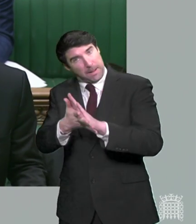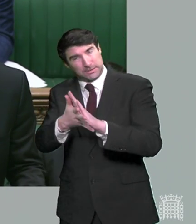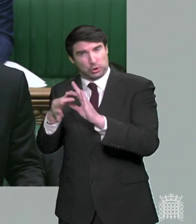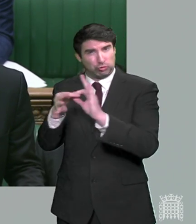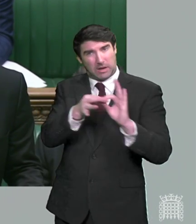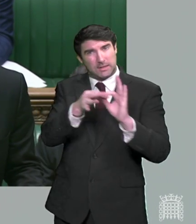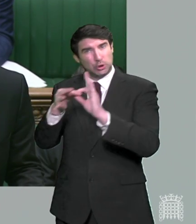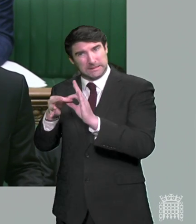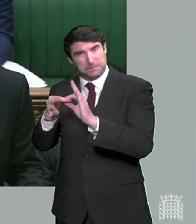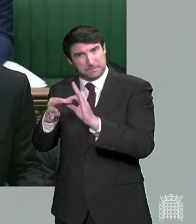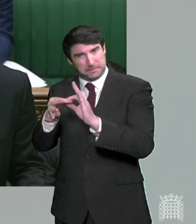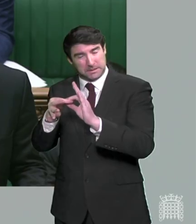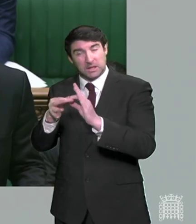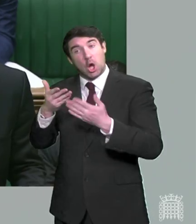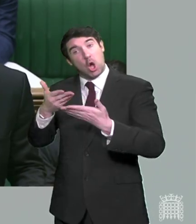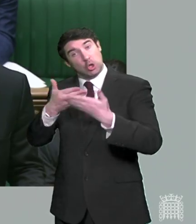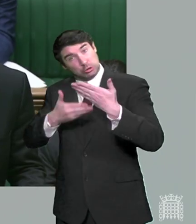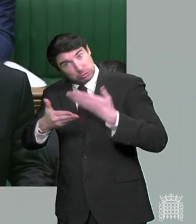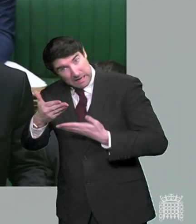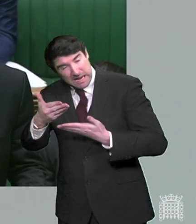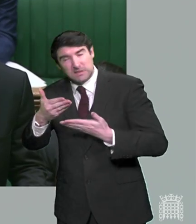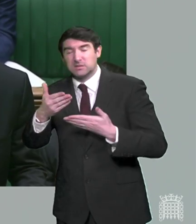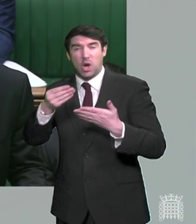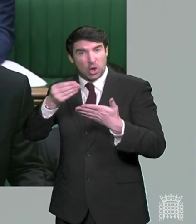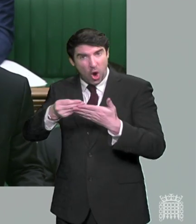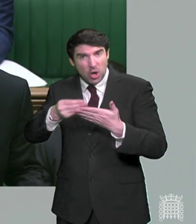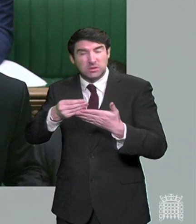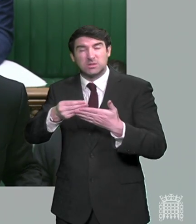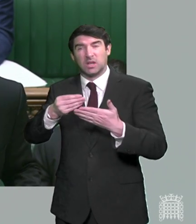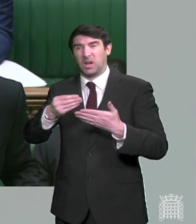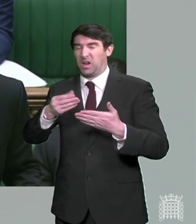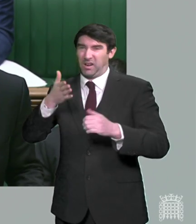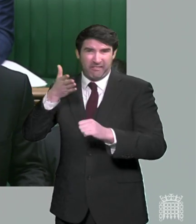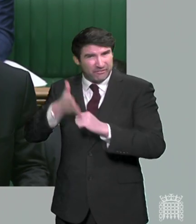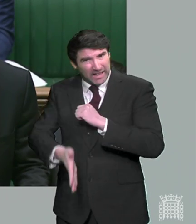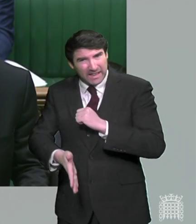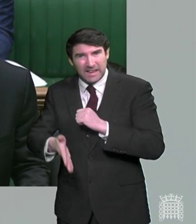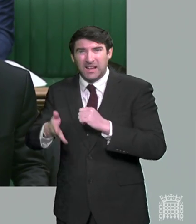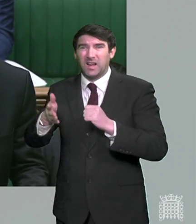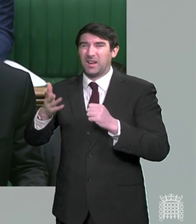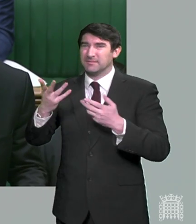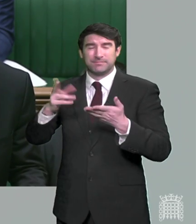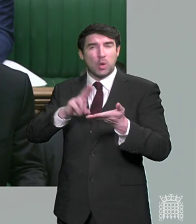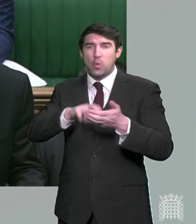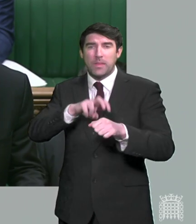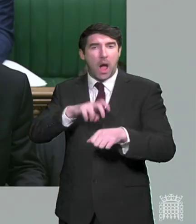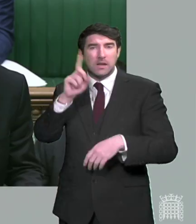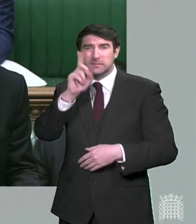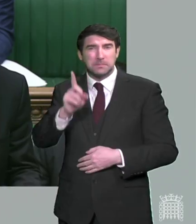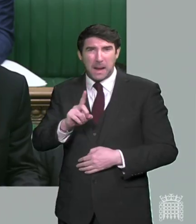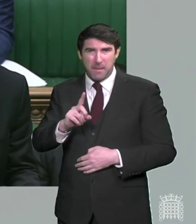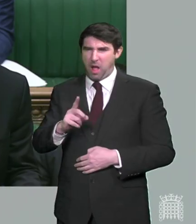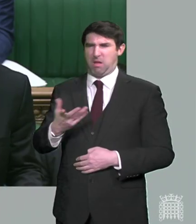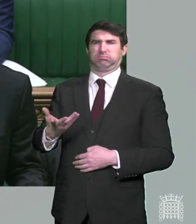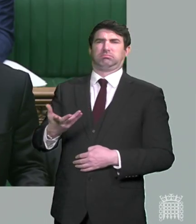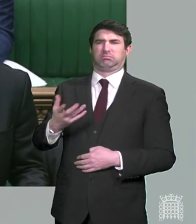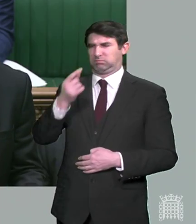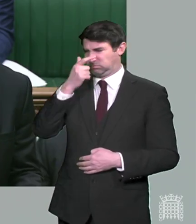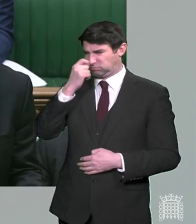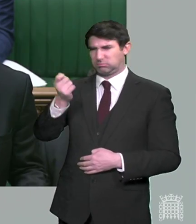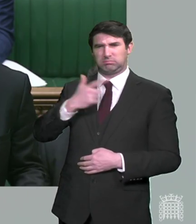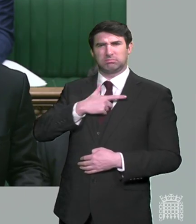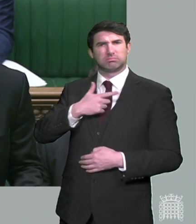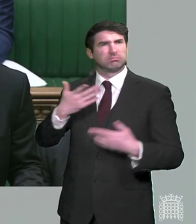Those include trade disruption and diversion, significant costs and bureaucracy for traders, and areas where people in Northern Ireland have not been able to access the same range of goods.